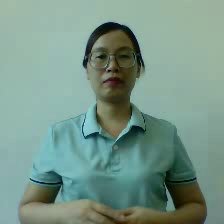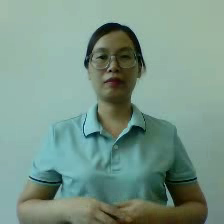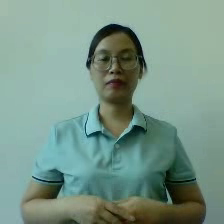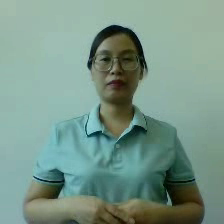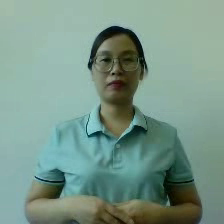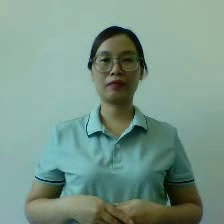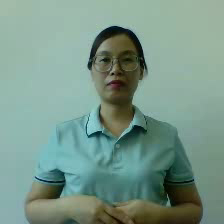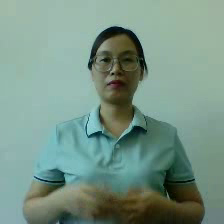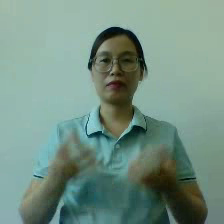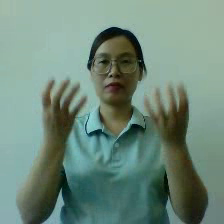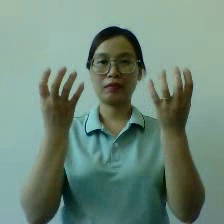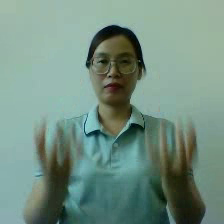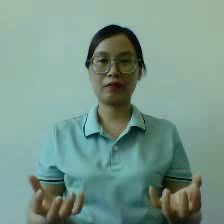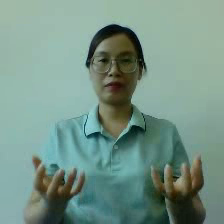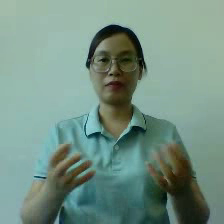Nặng